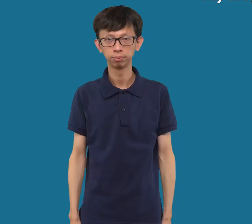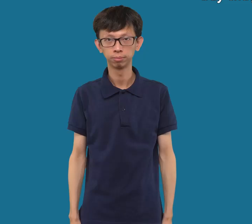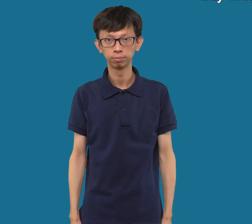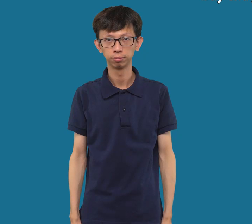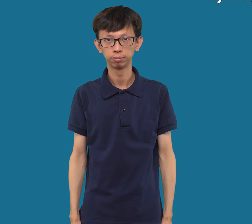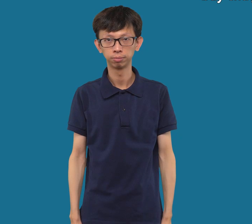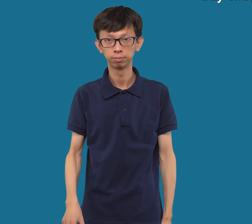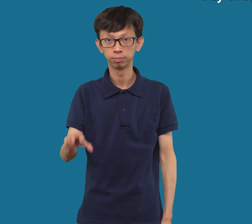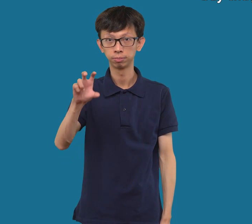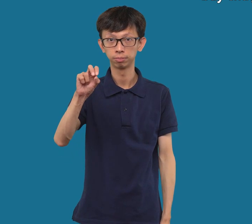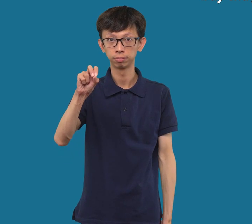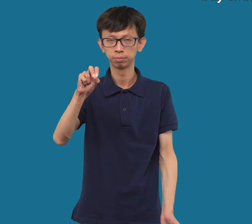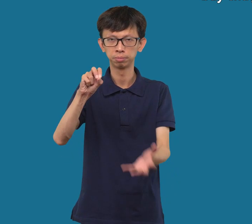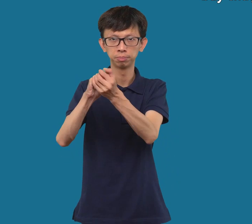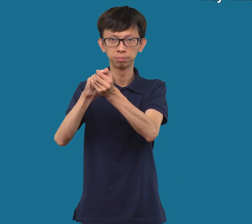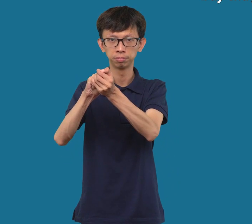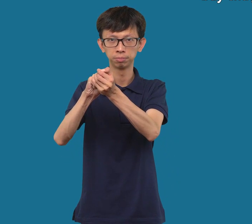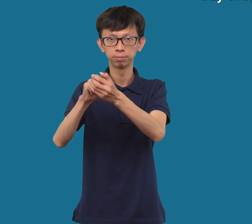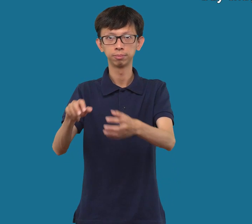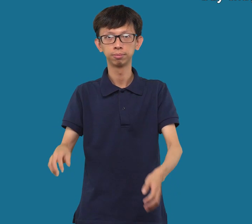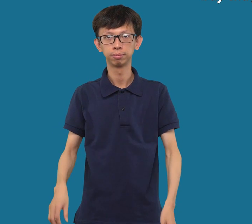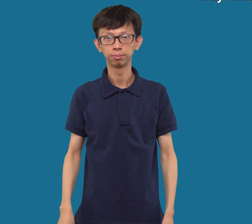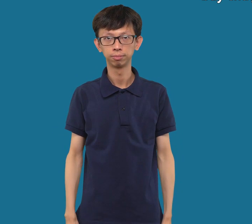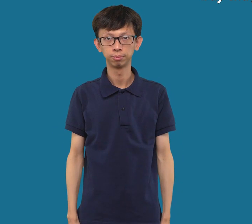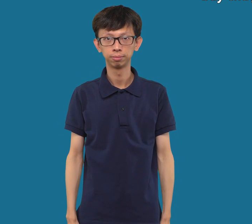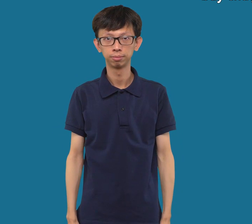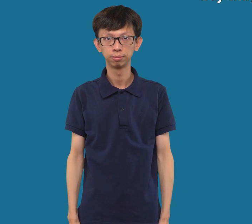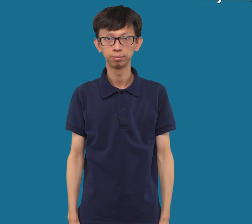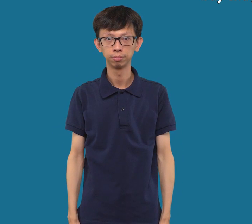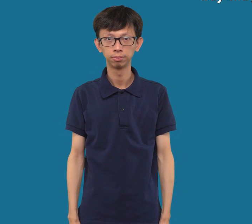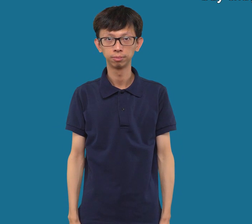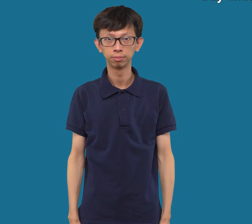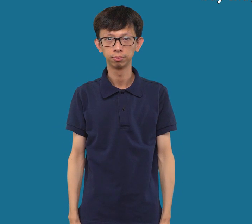bẫy chuột (hành động)